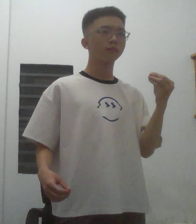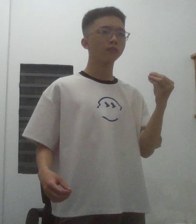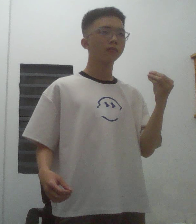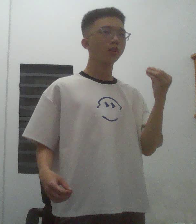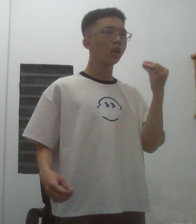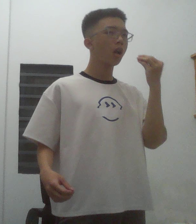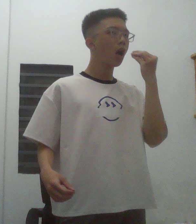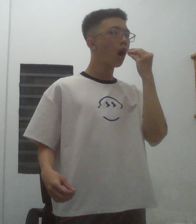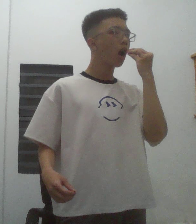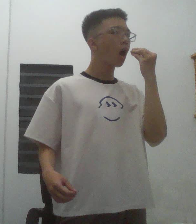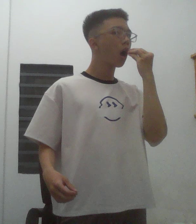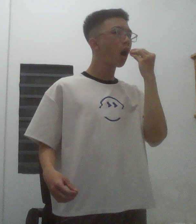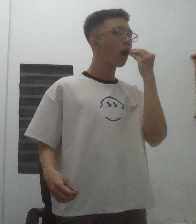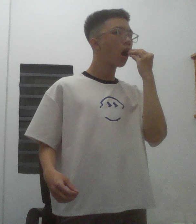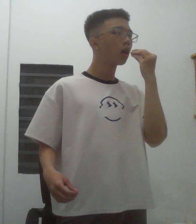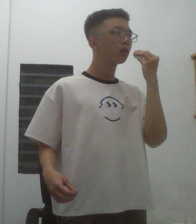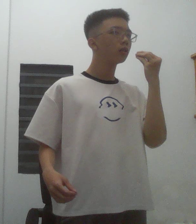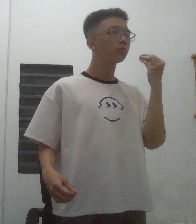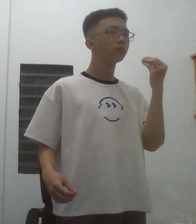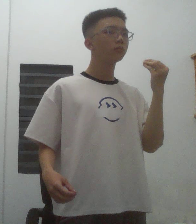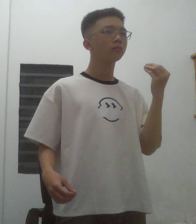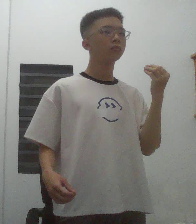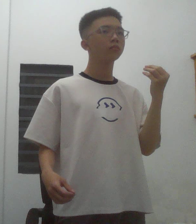an